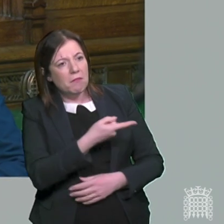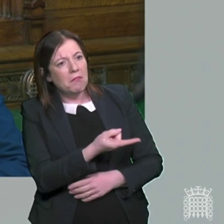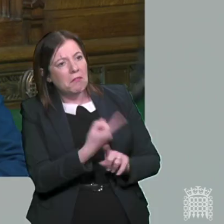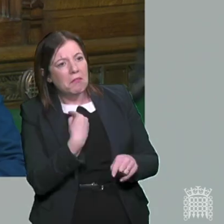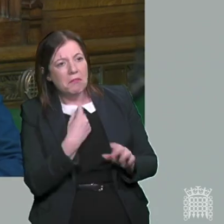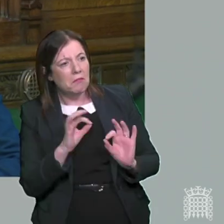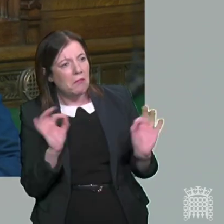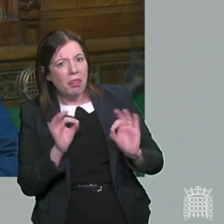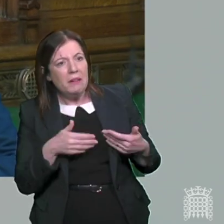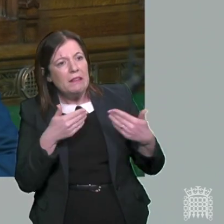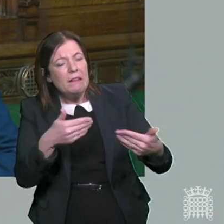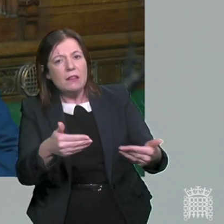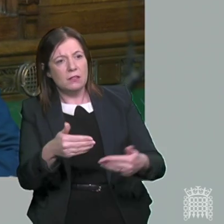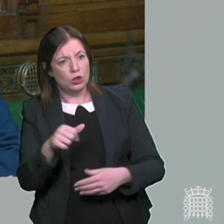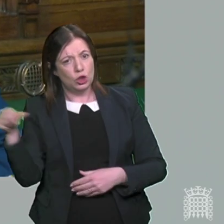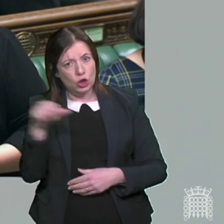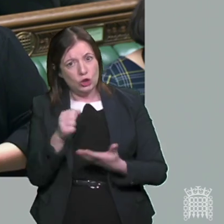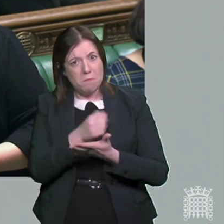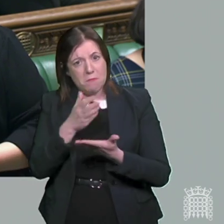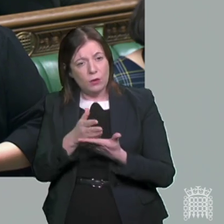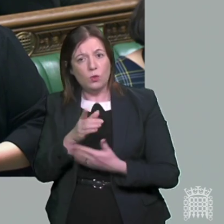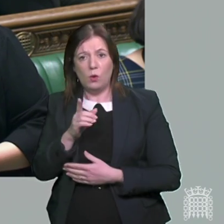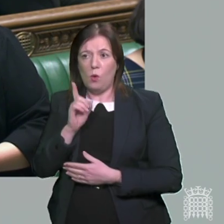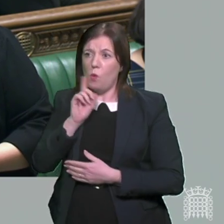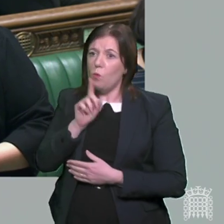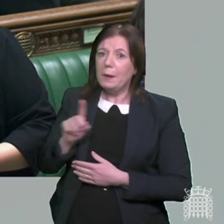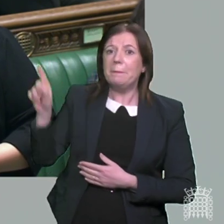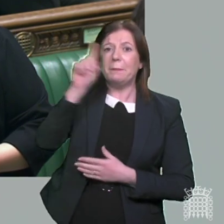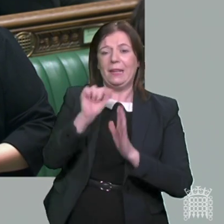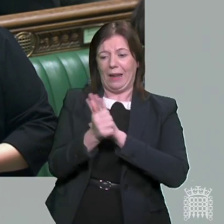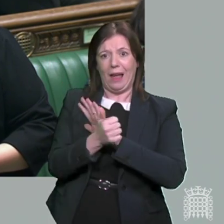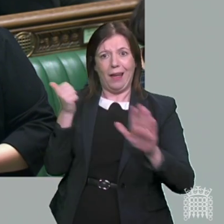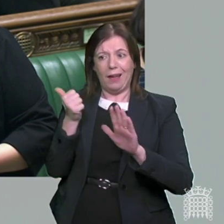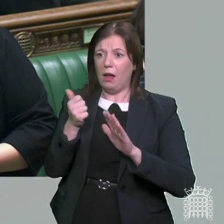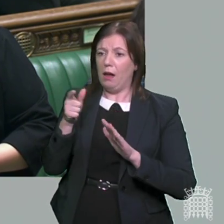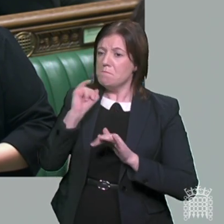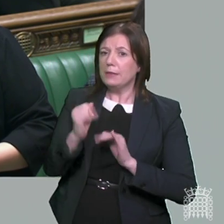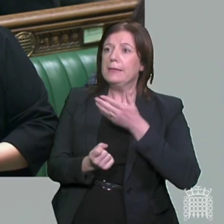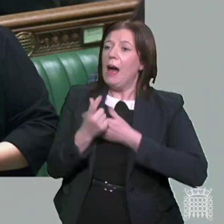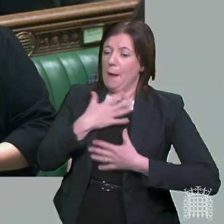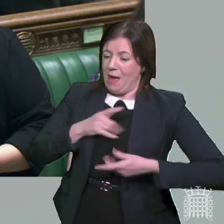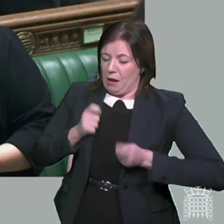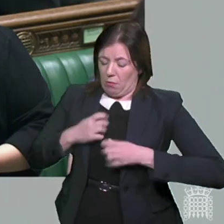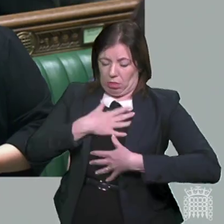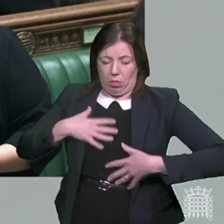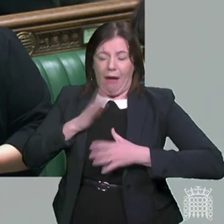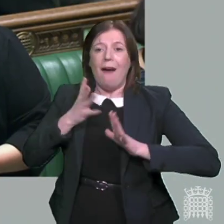She pointed out the missed opportunity to protect vast numbers of talented and experienced women from leaving the workforce.